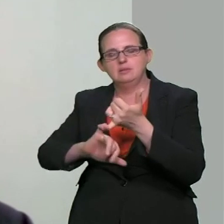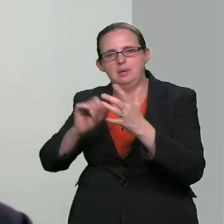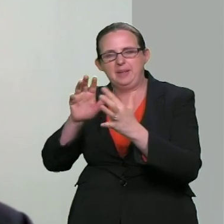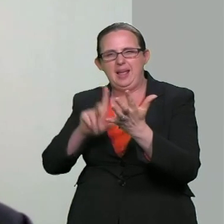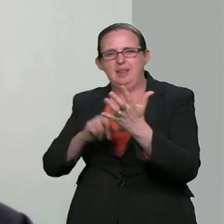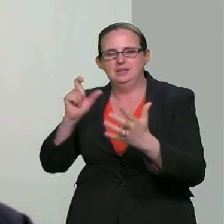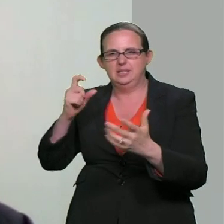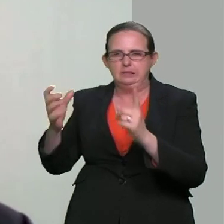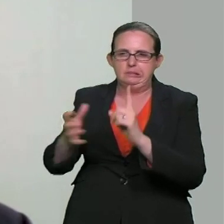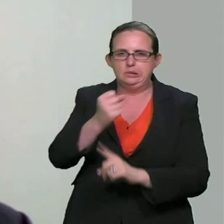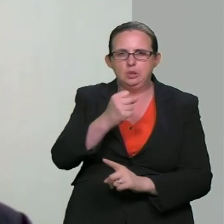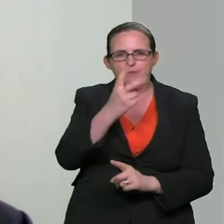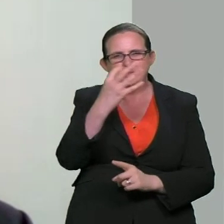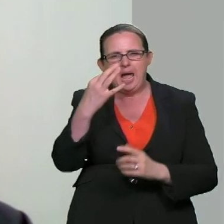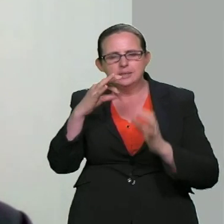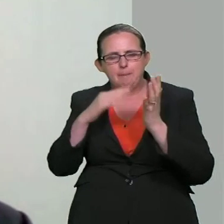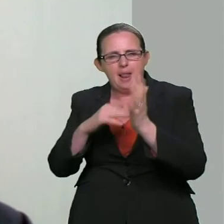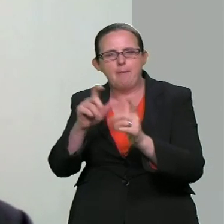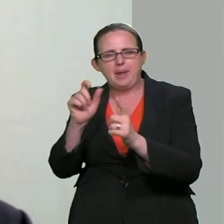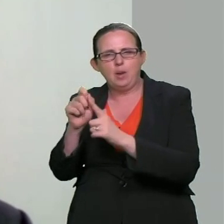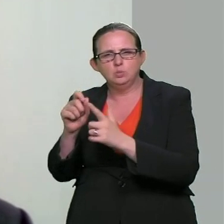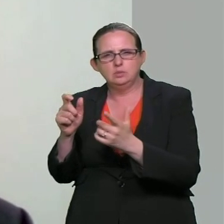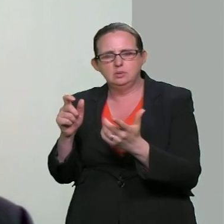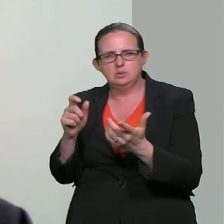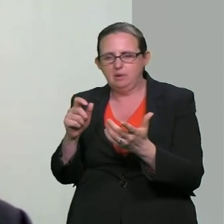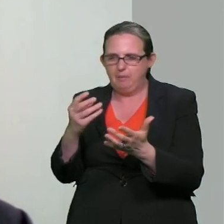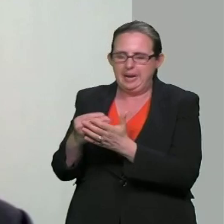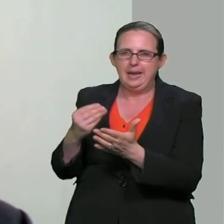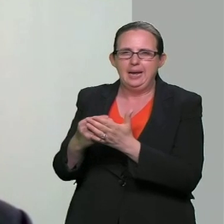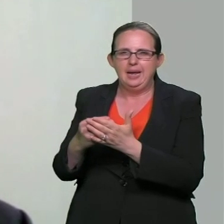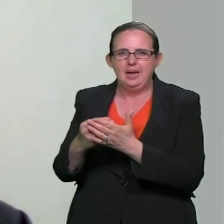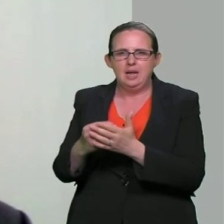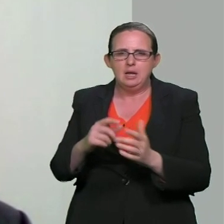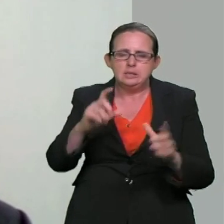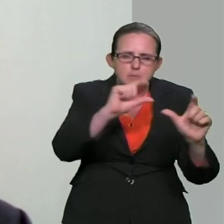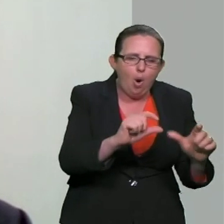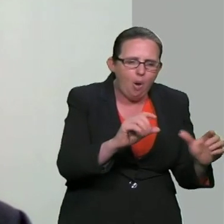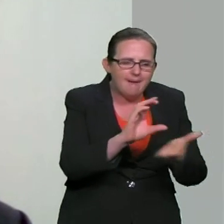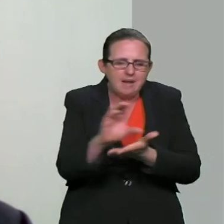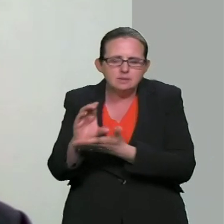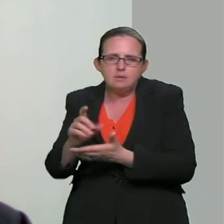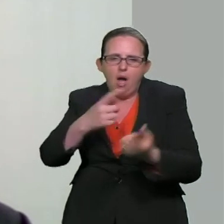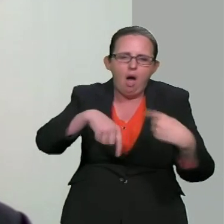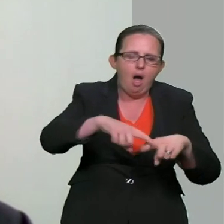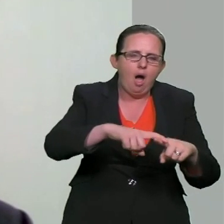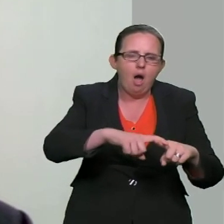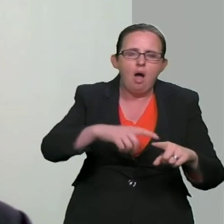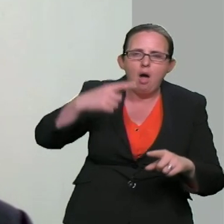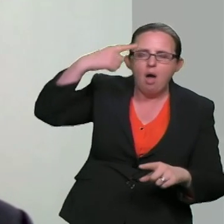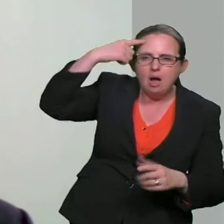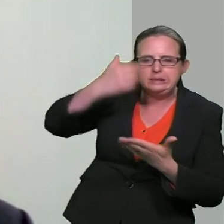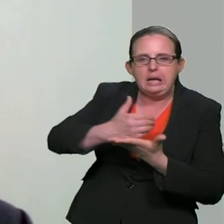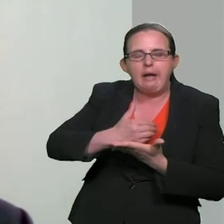Around 2,800 small investors, whose money the directors promised would be secure, now face losing everything.